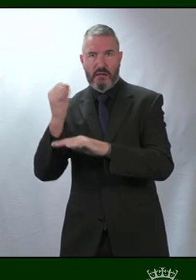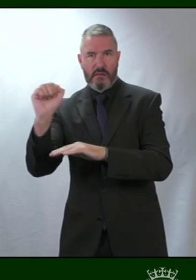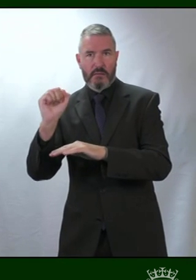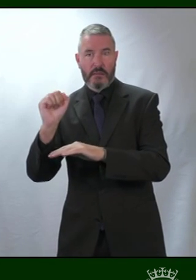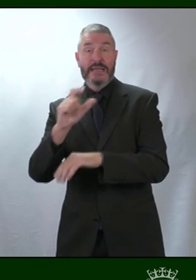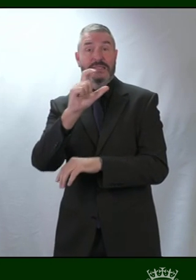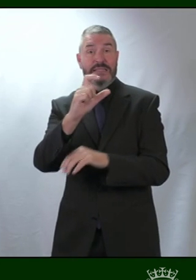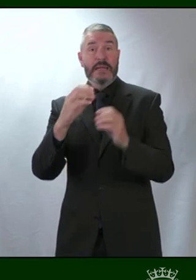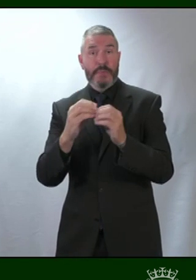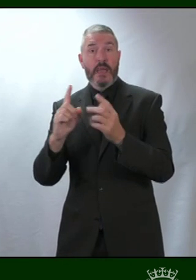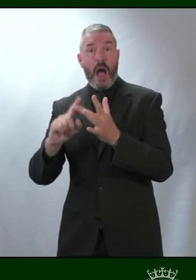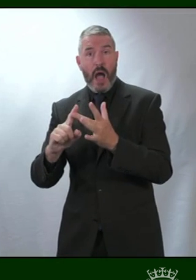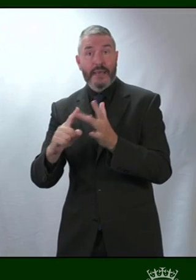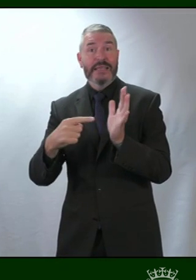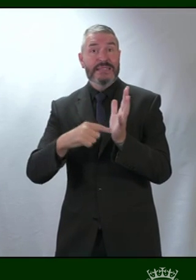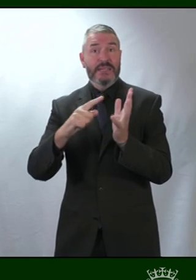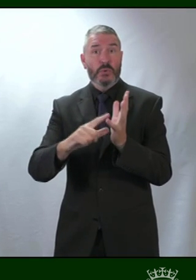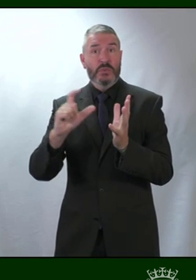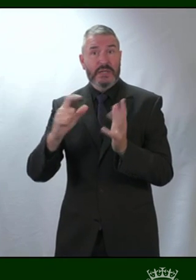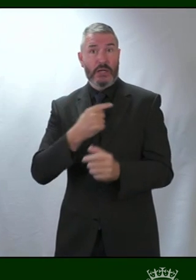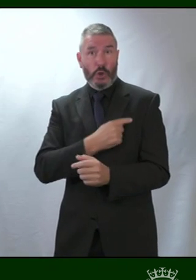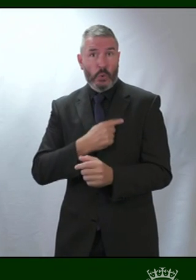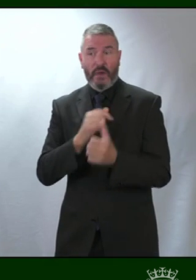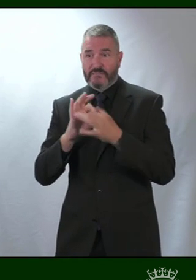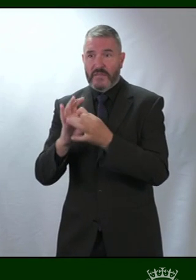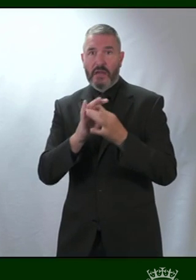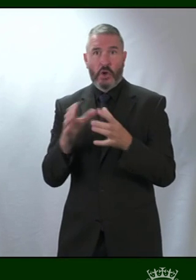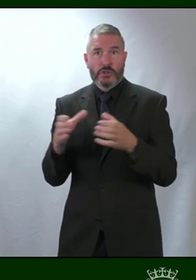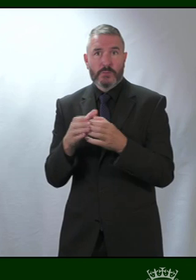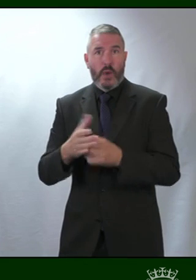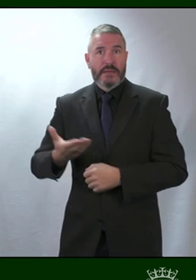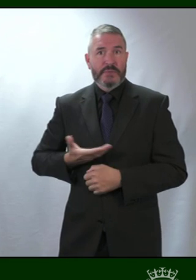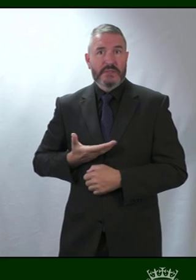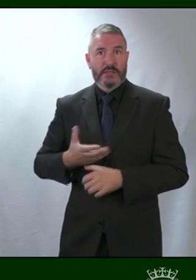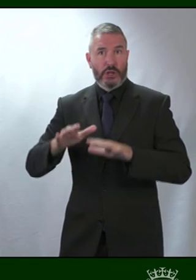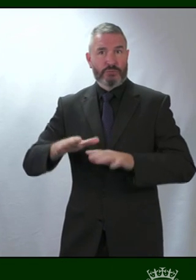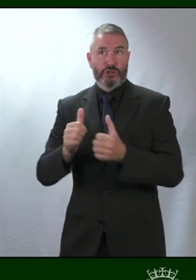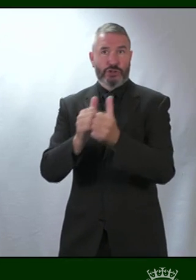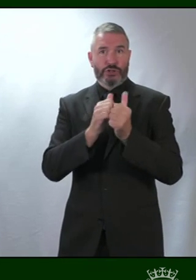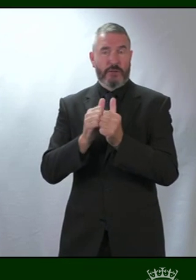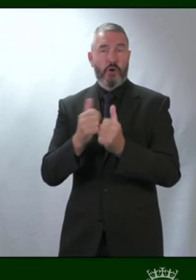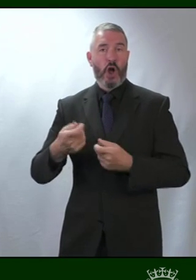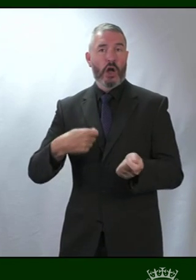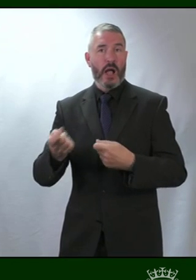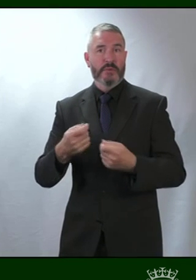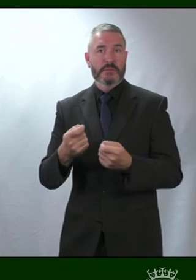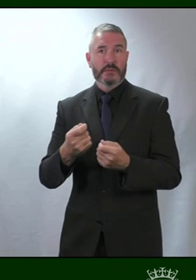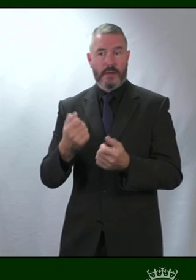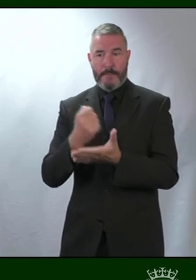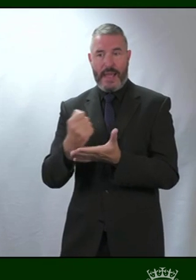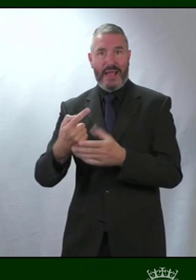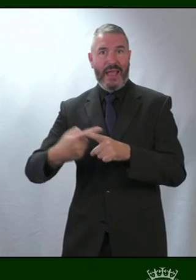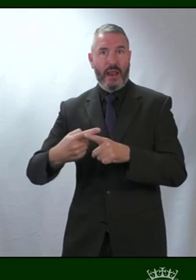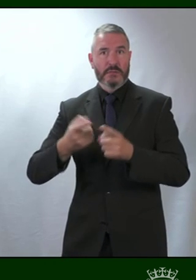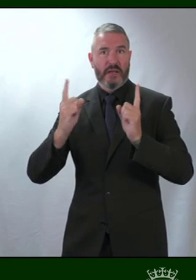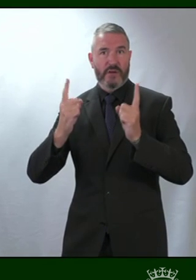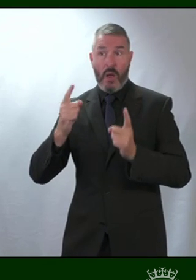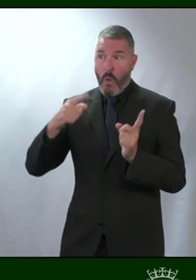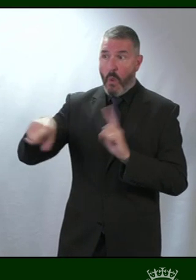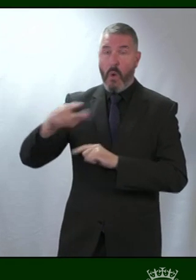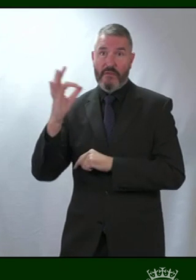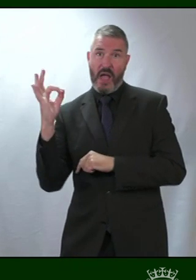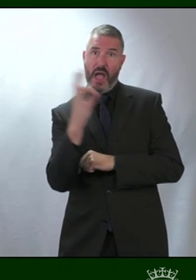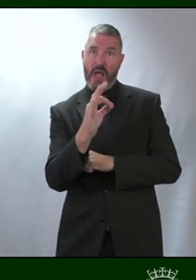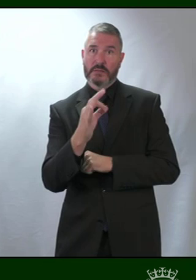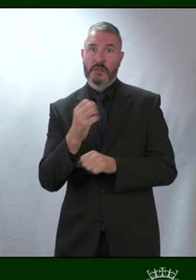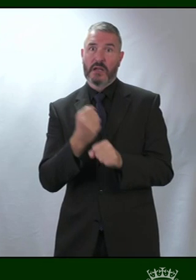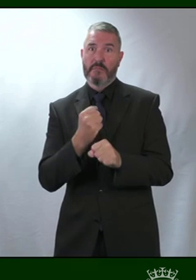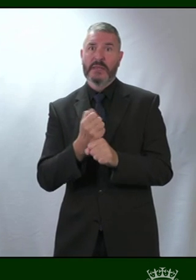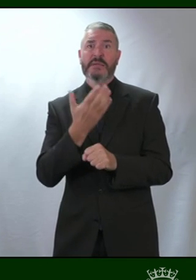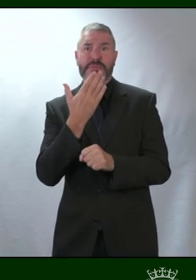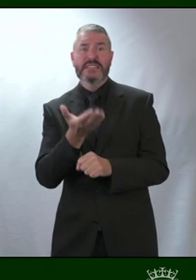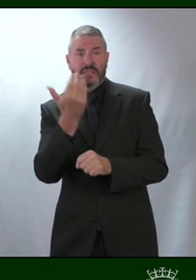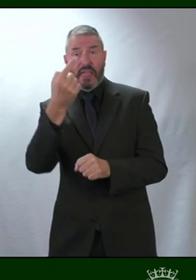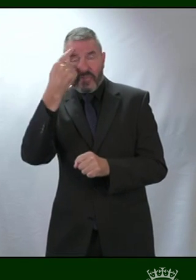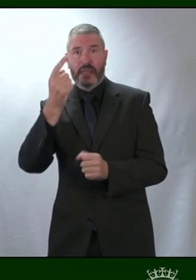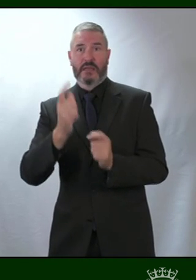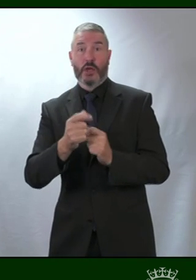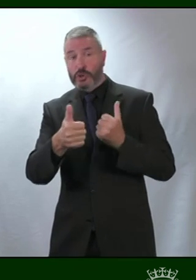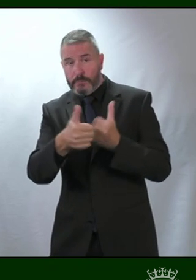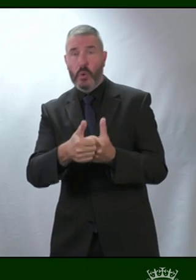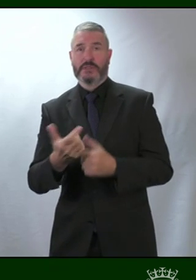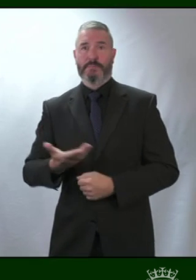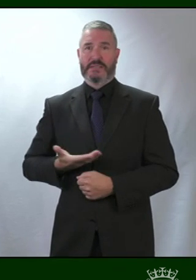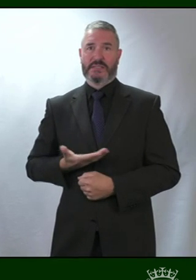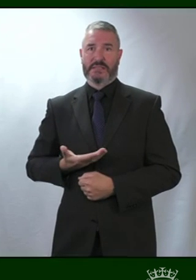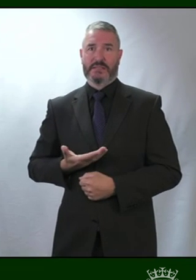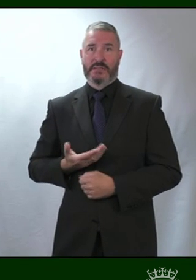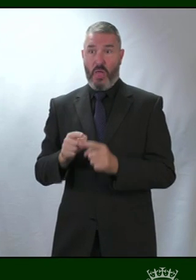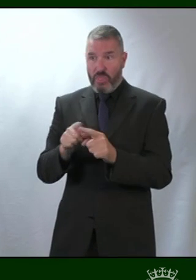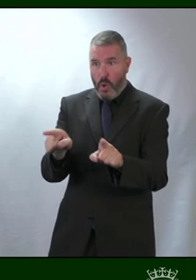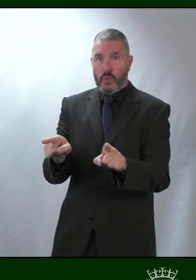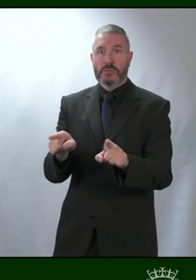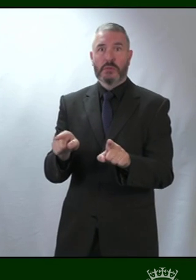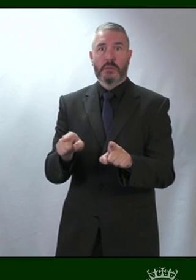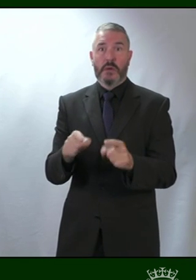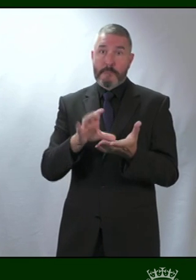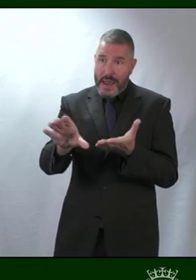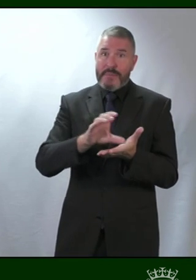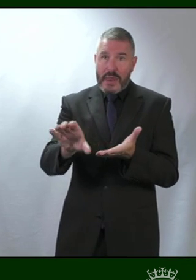The CBI, the TUC and trade unions, the Federation of Small Businesses, the British Chambers of Commerce and the Governor of the Bank of England are all calling on the Prime Minister to stop and rethink, to support the businesses affected, not to withdraw furlough.